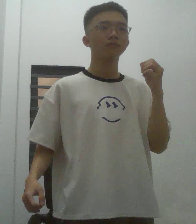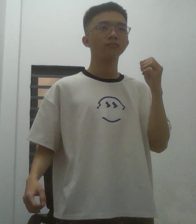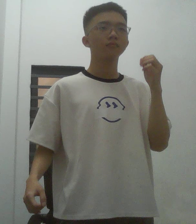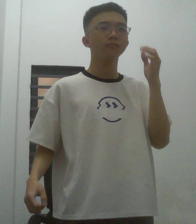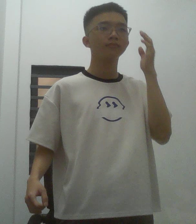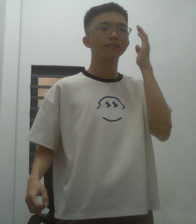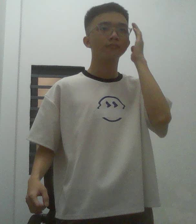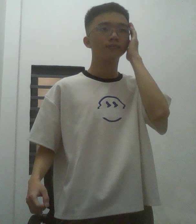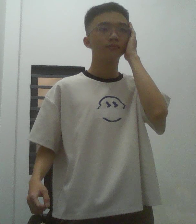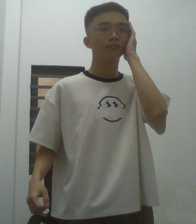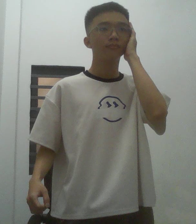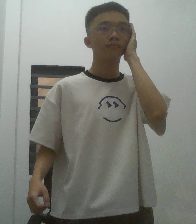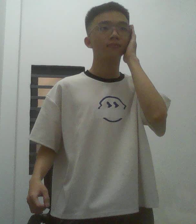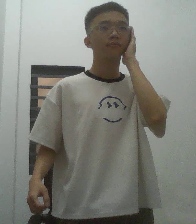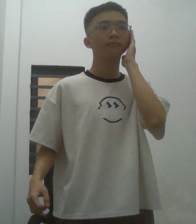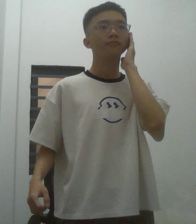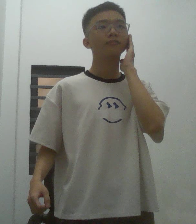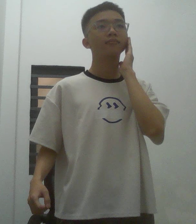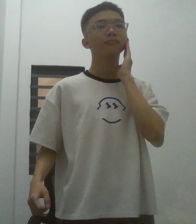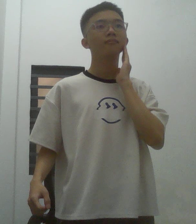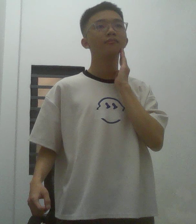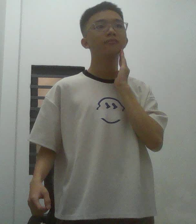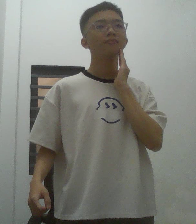dep